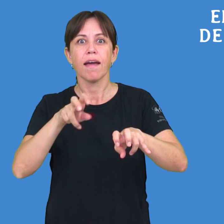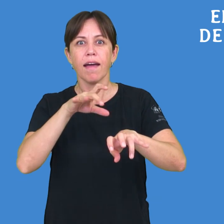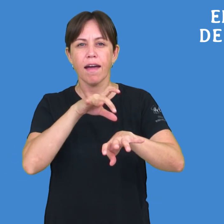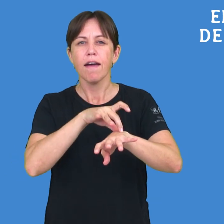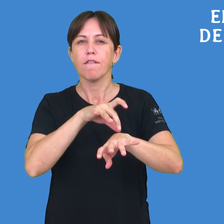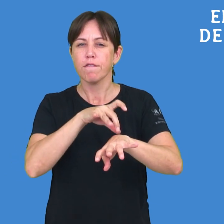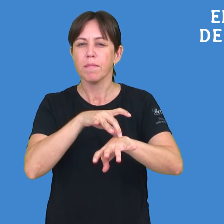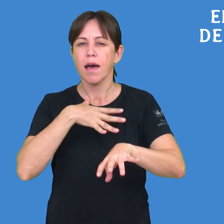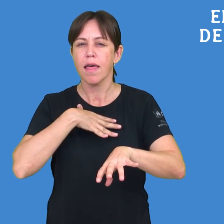enfermo